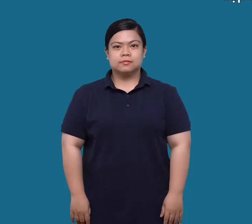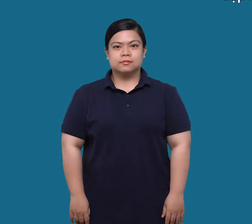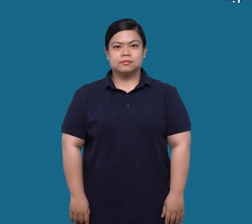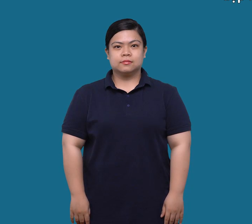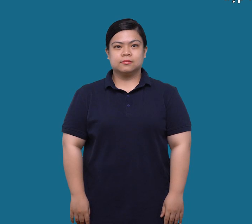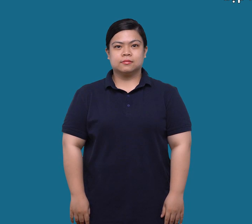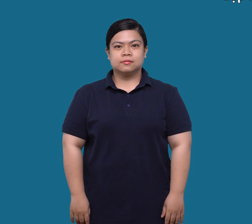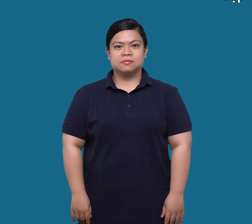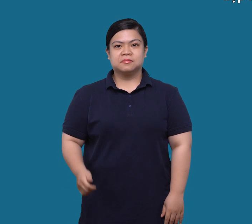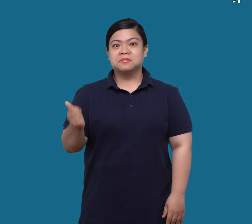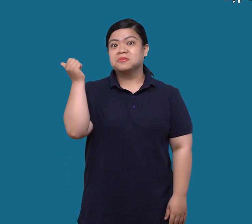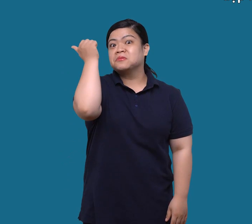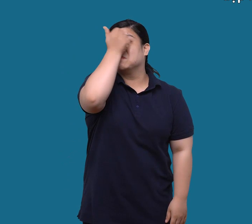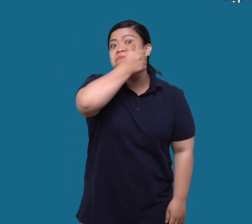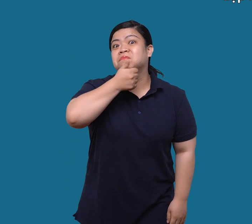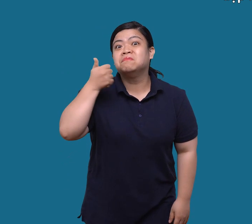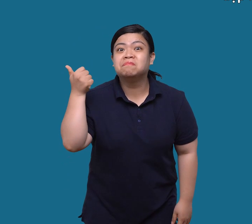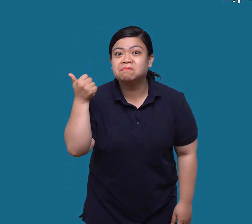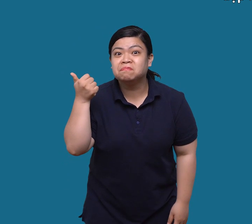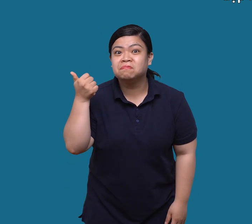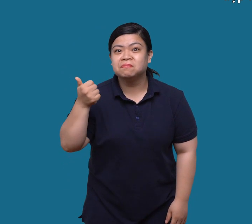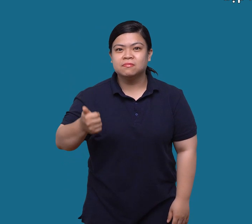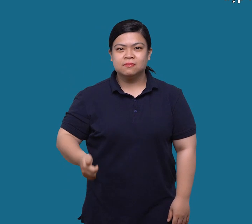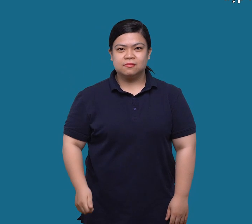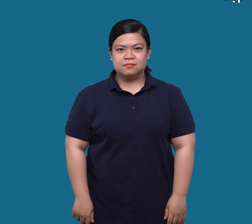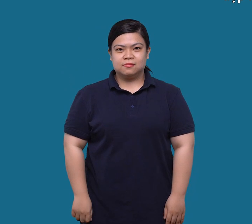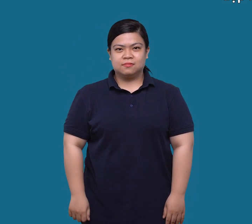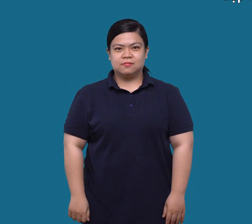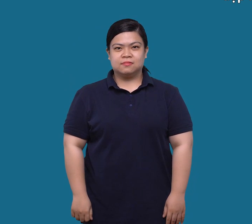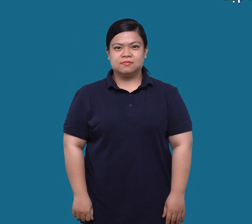đẹp không? (người)